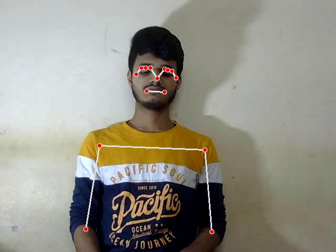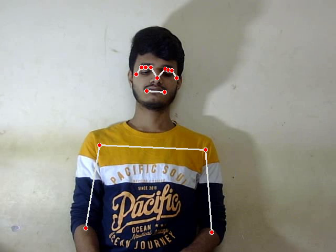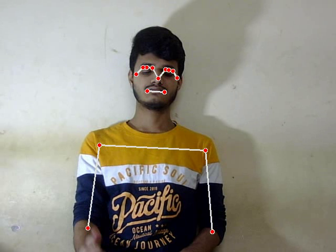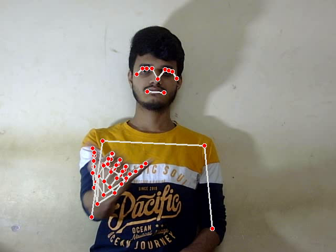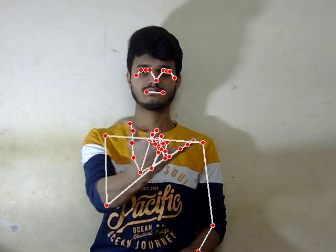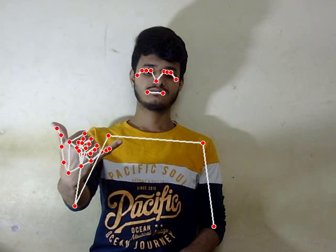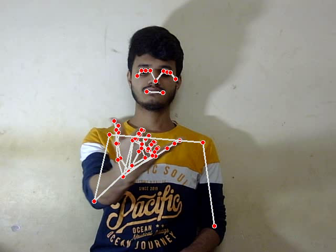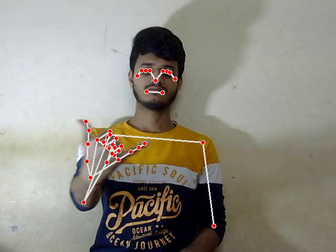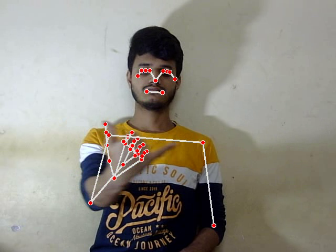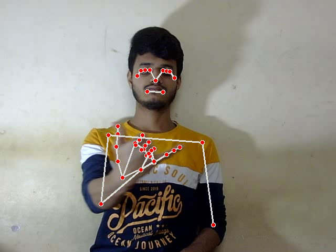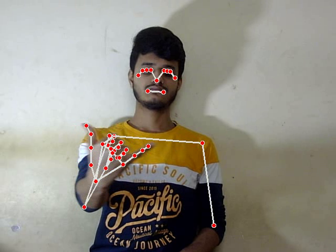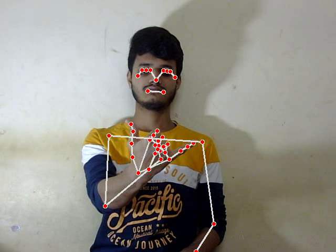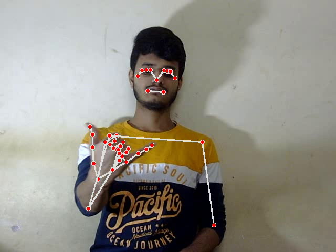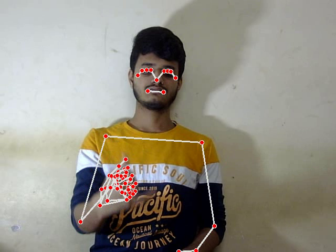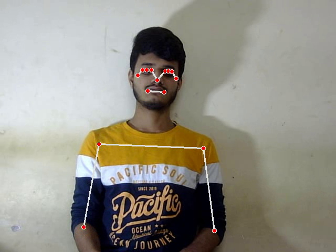same